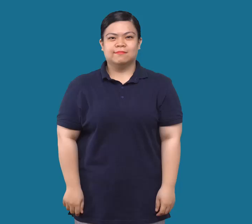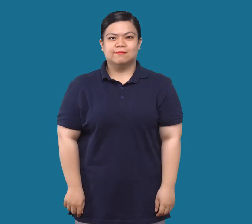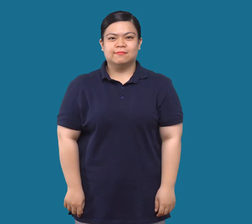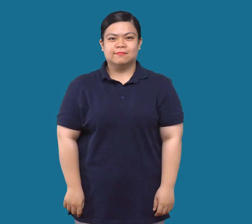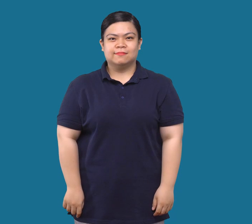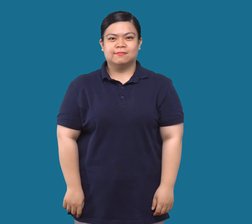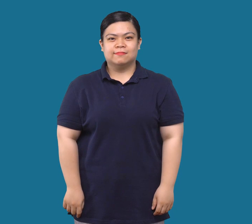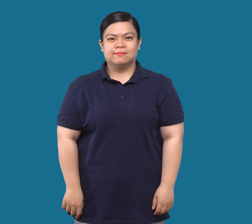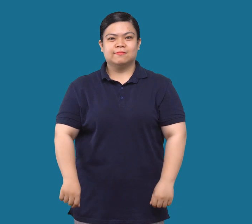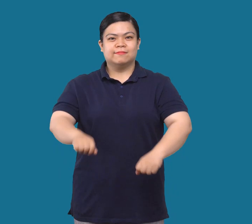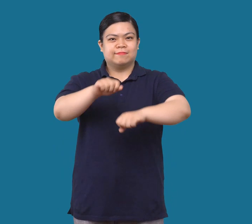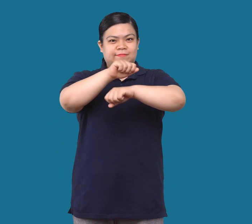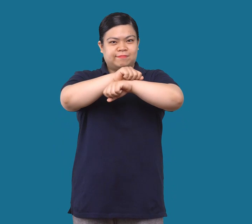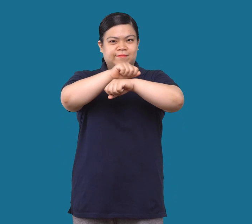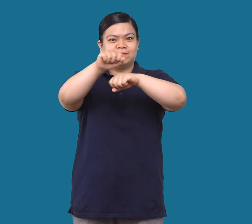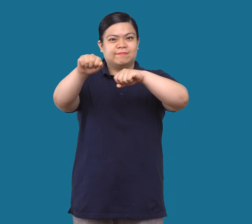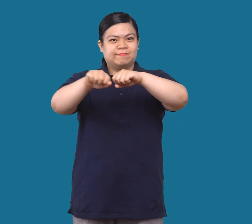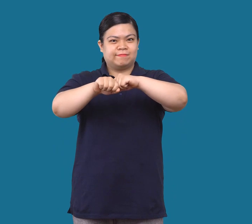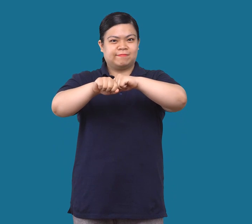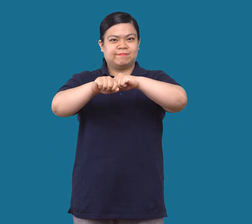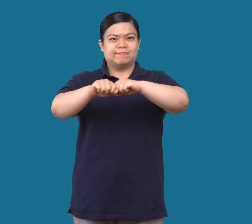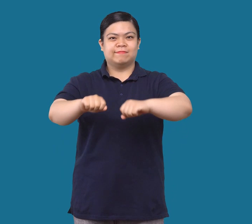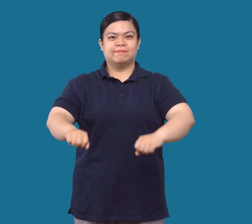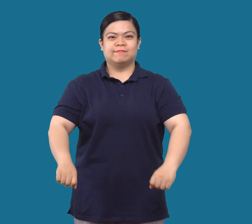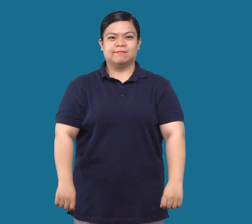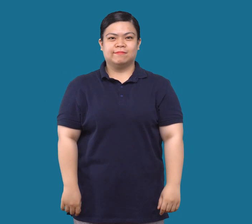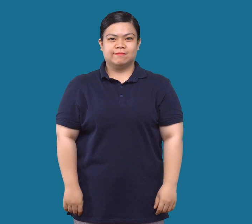Thanh Hóa